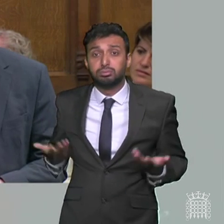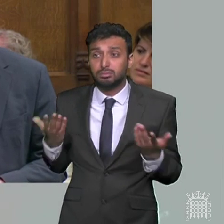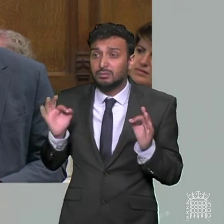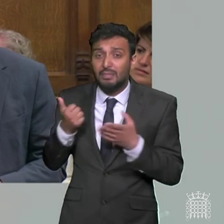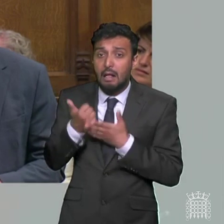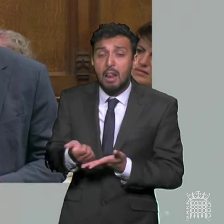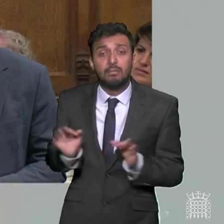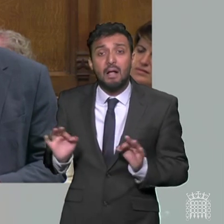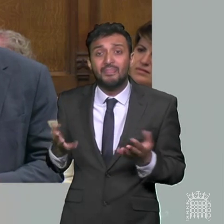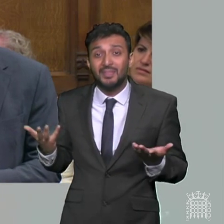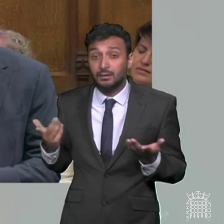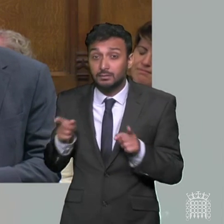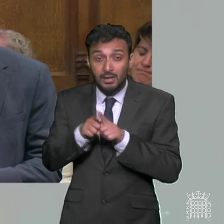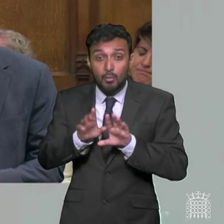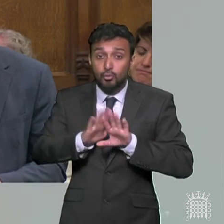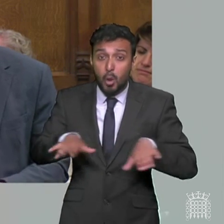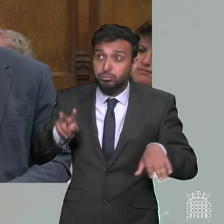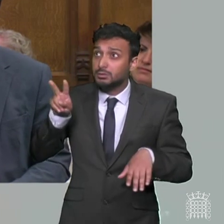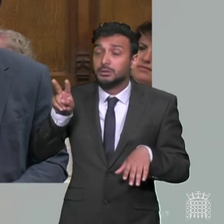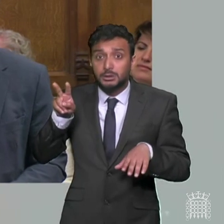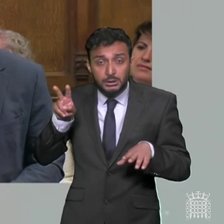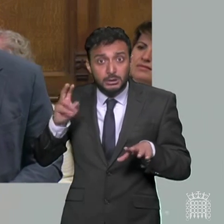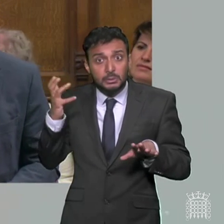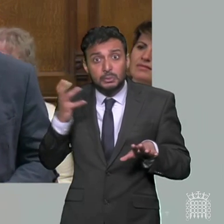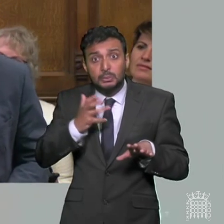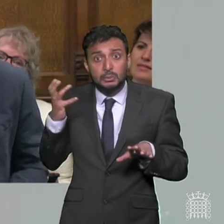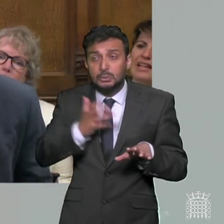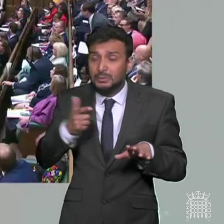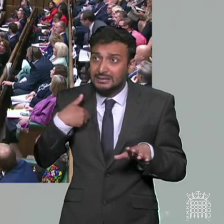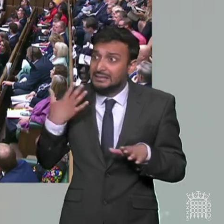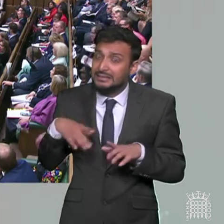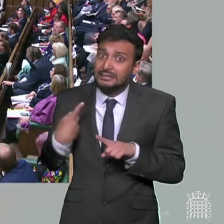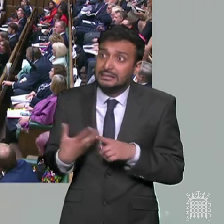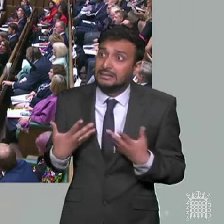Our children can see the need for emergency action; why cannot our Government?